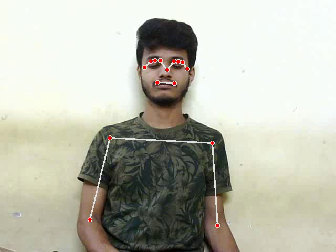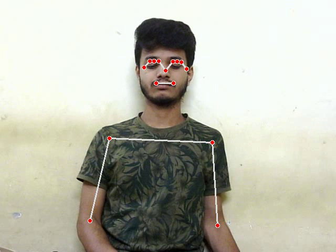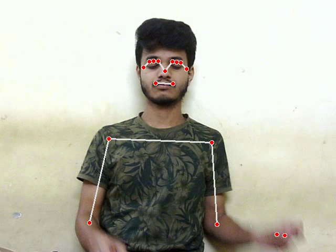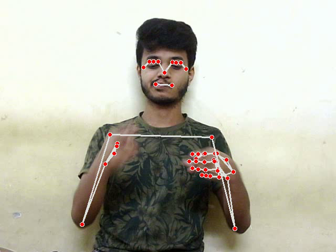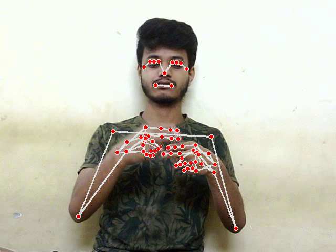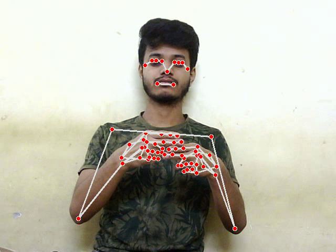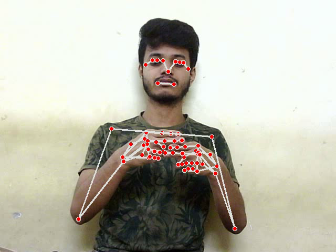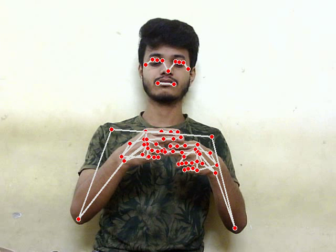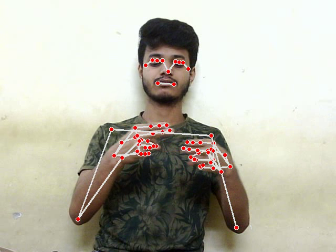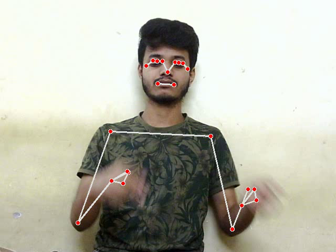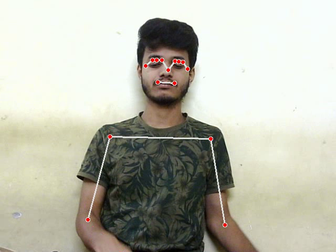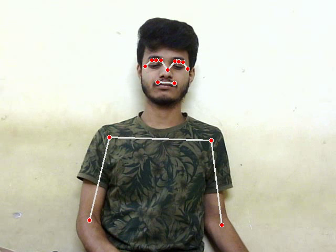name